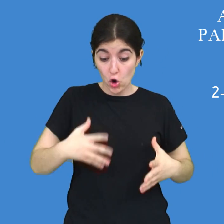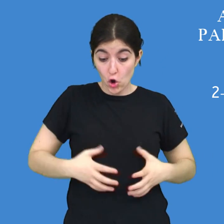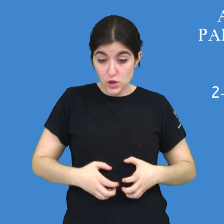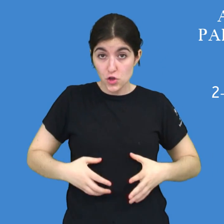reducir